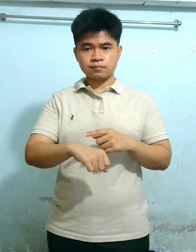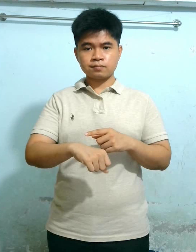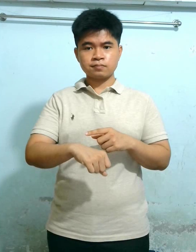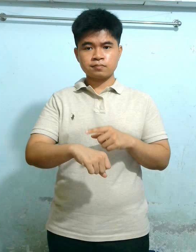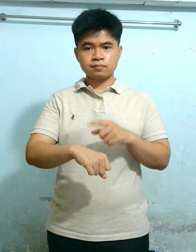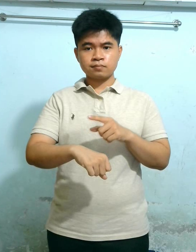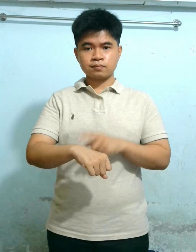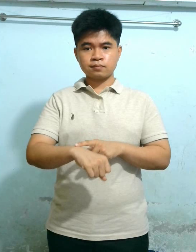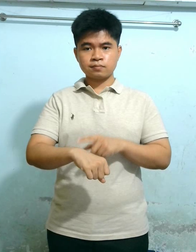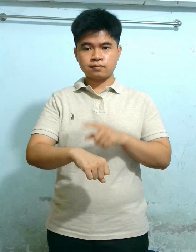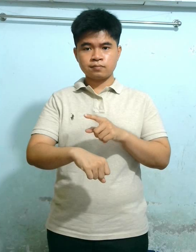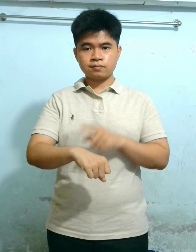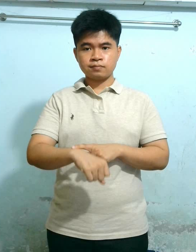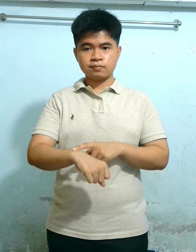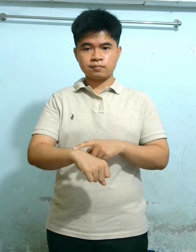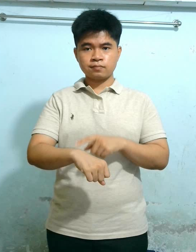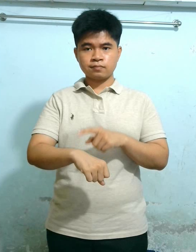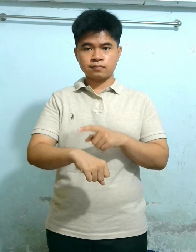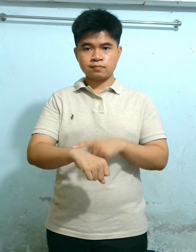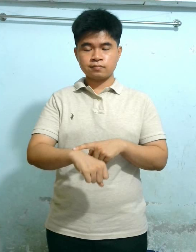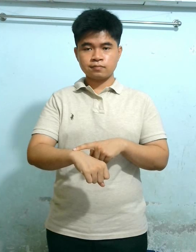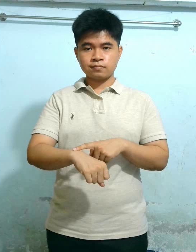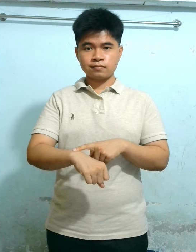gio